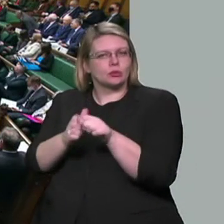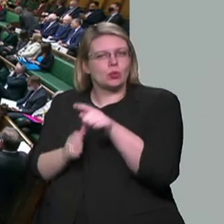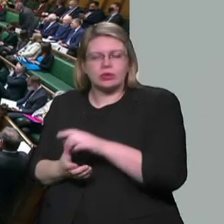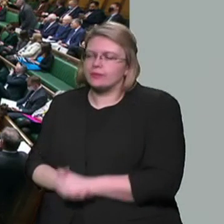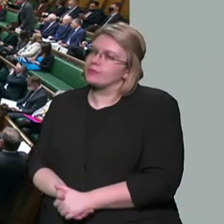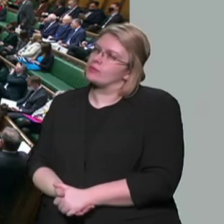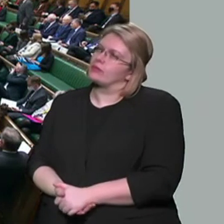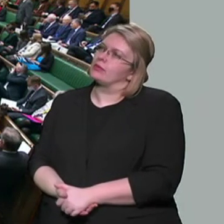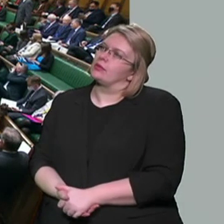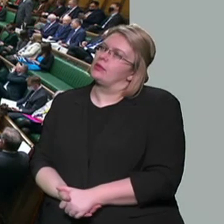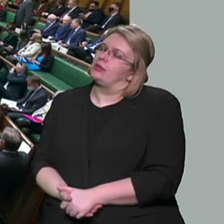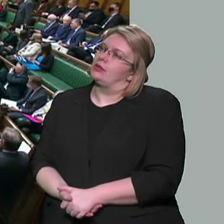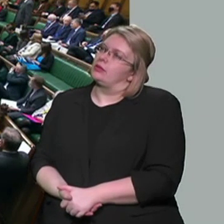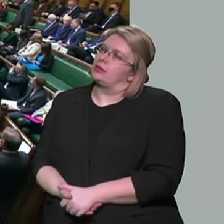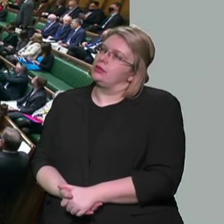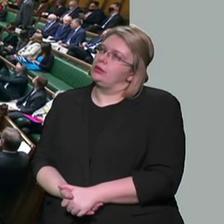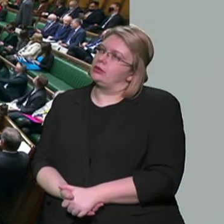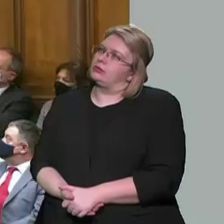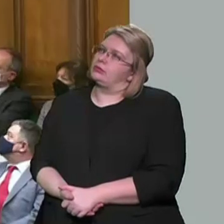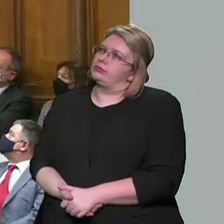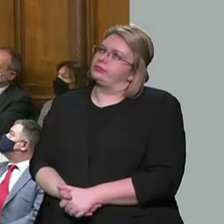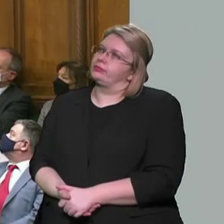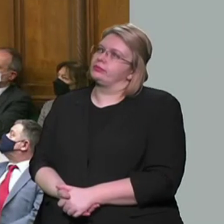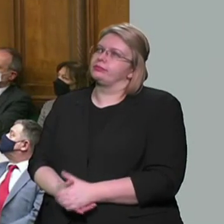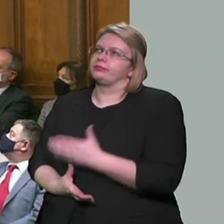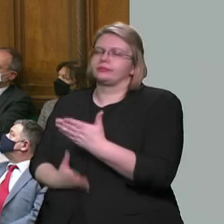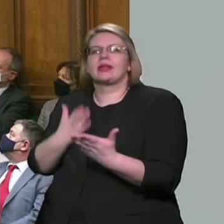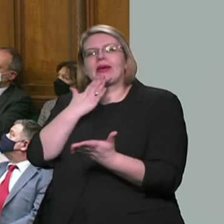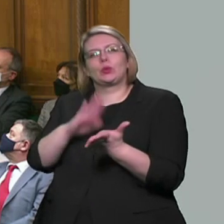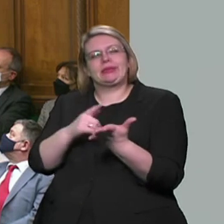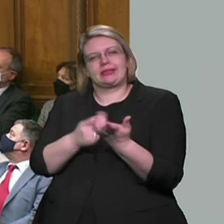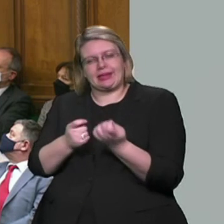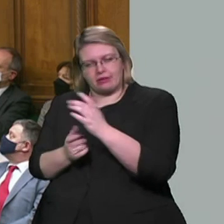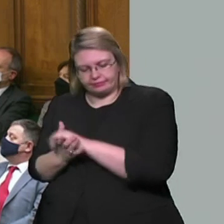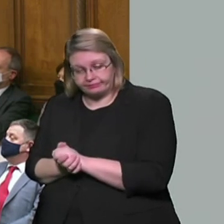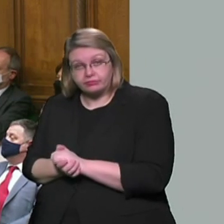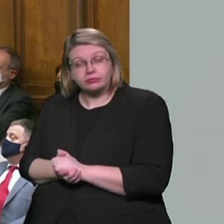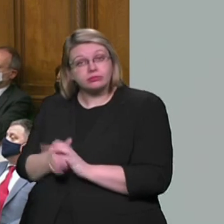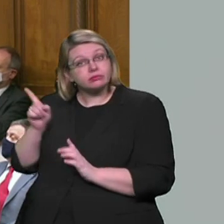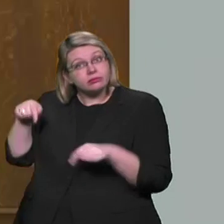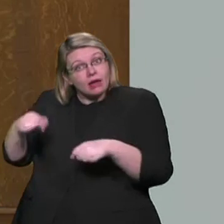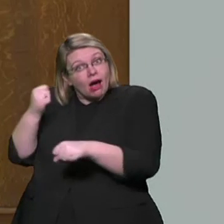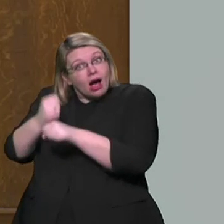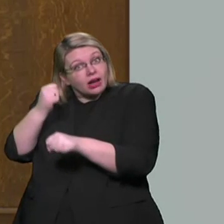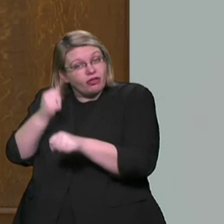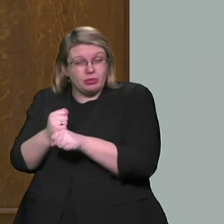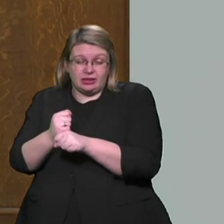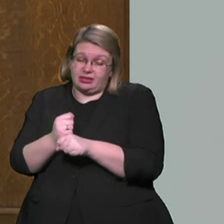11. Unpaid family carers are treated appallingly by this Government.